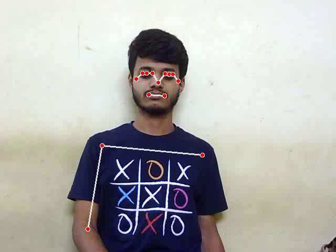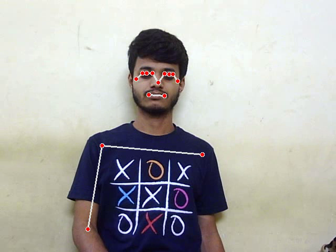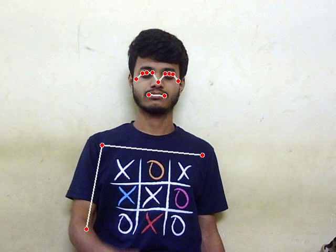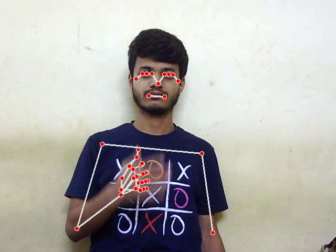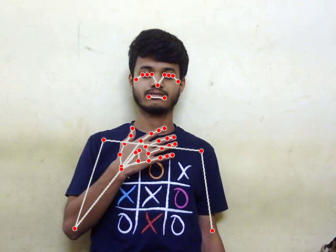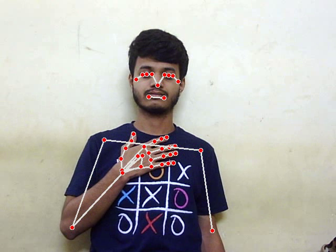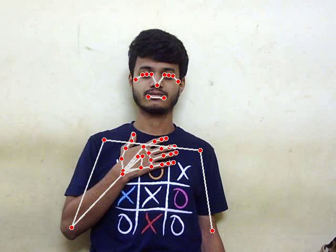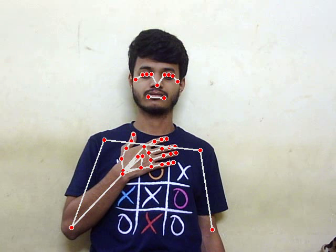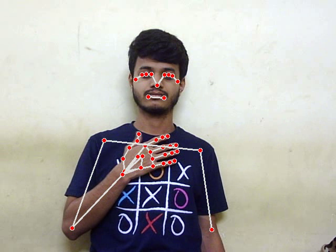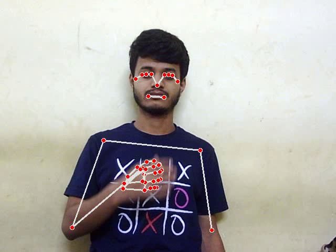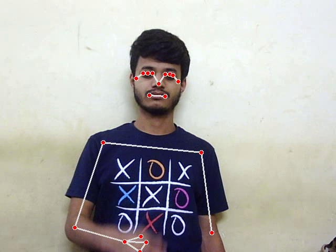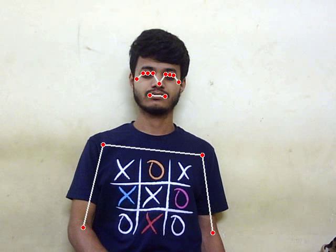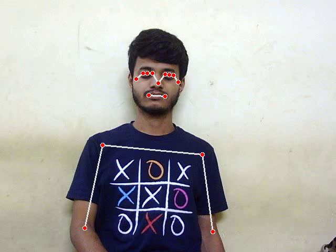my